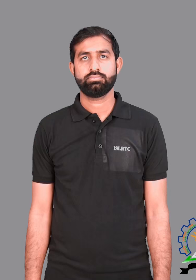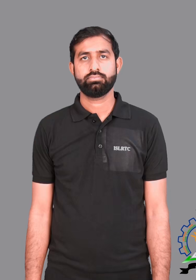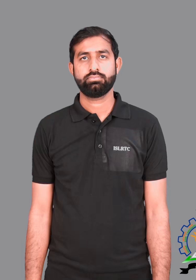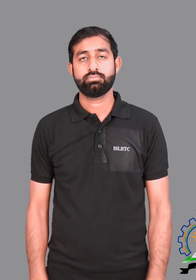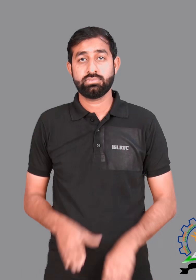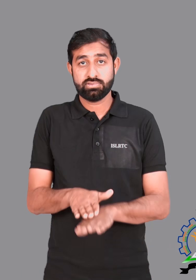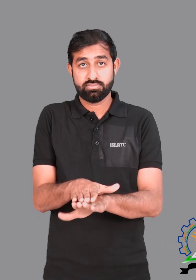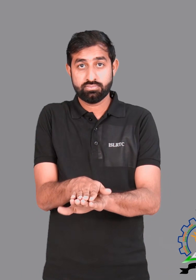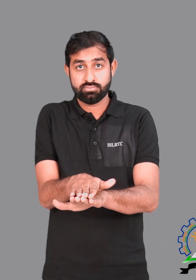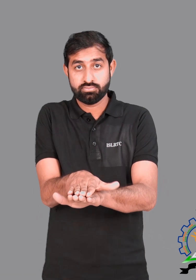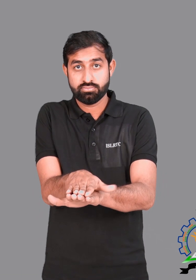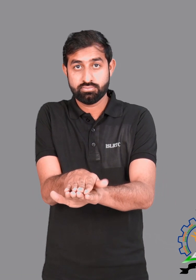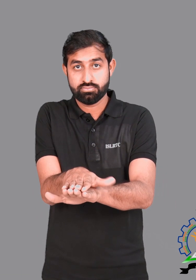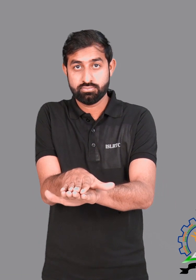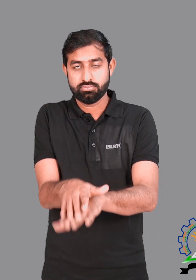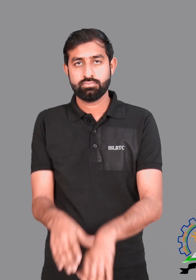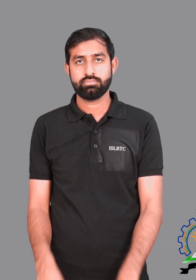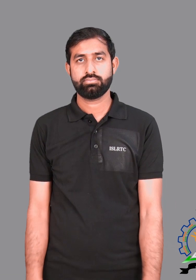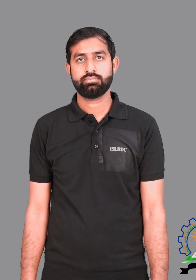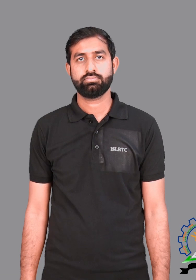Fish